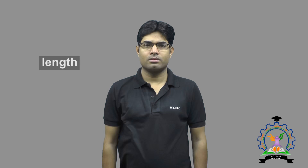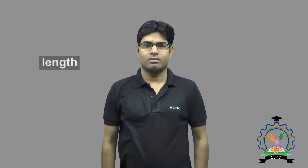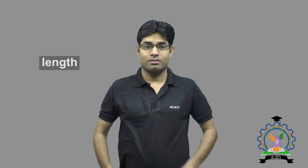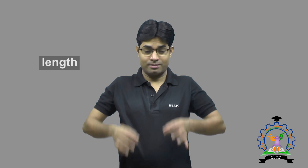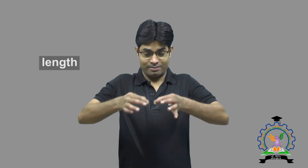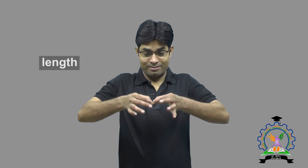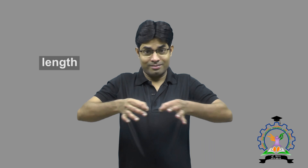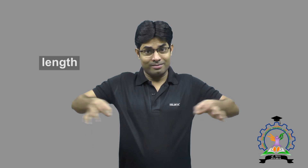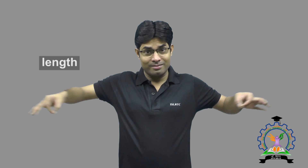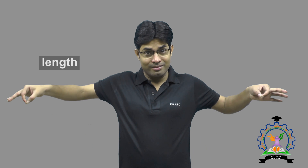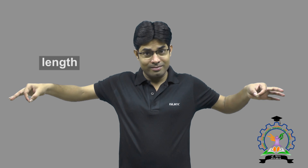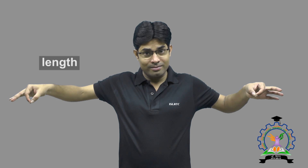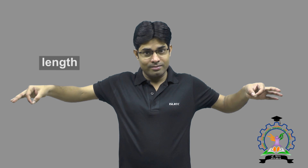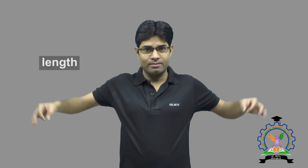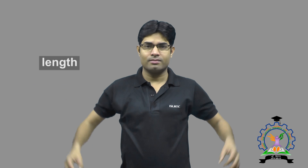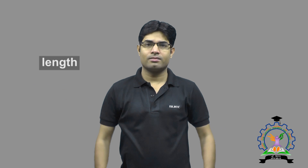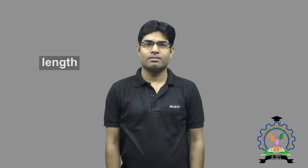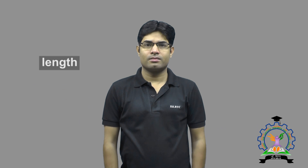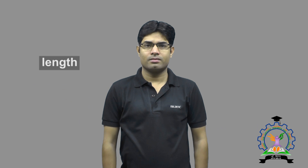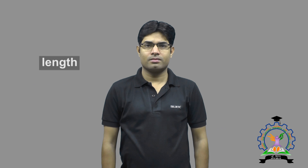Length